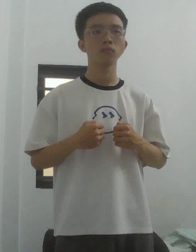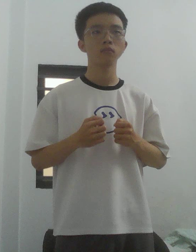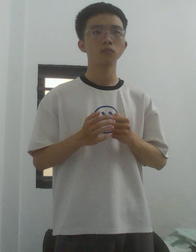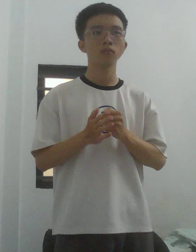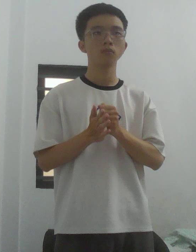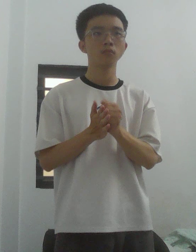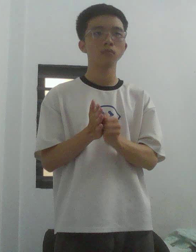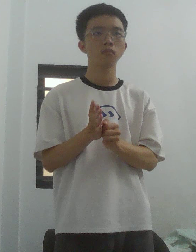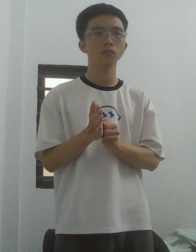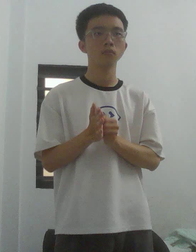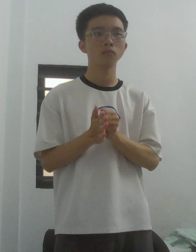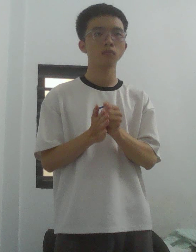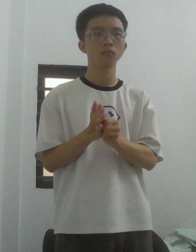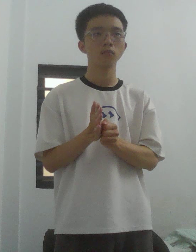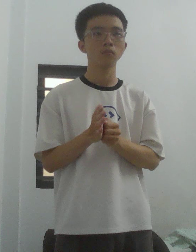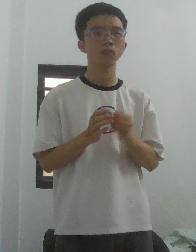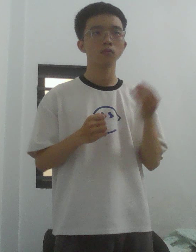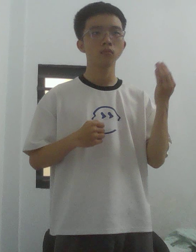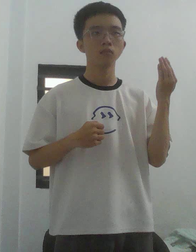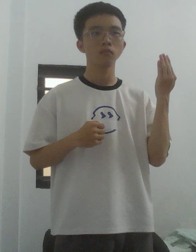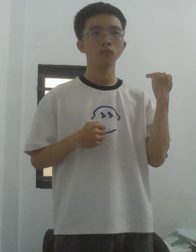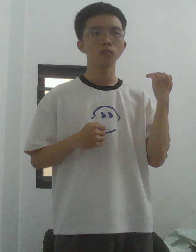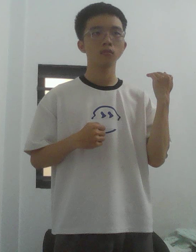thang truoc